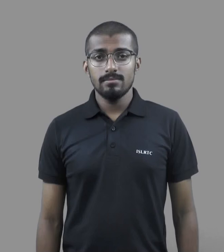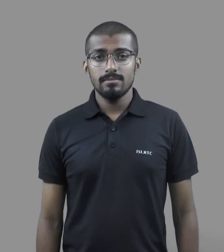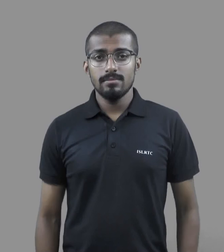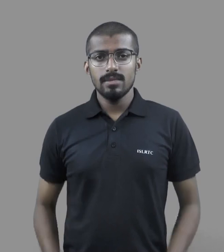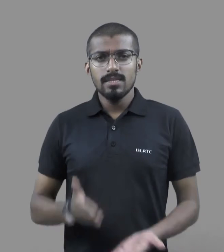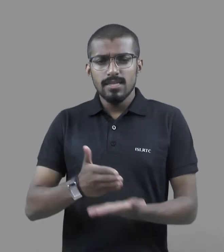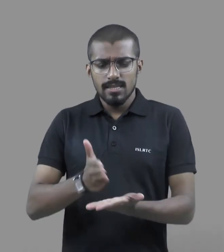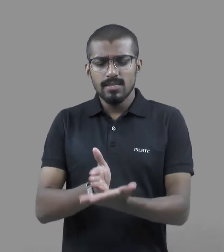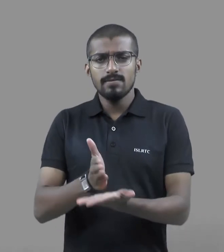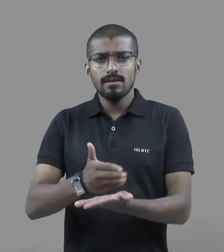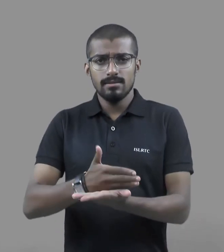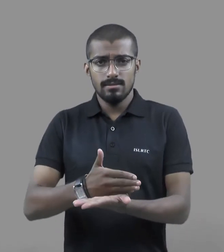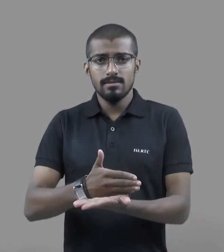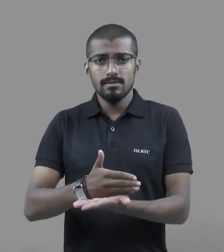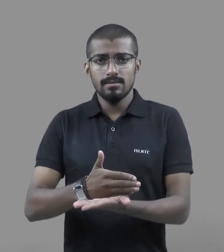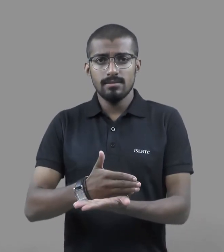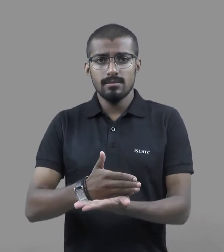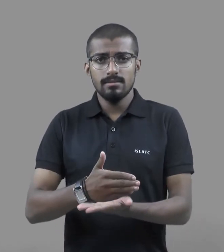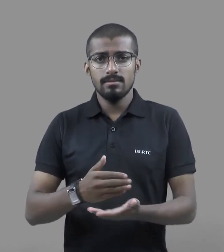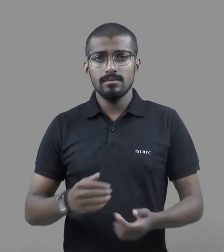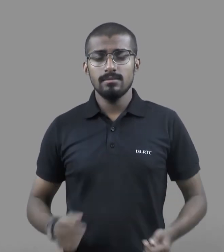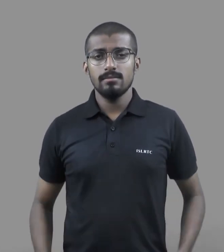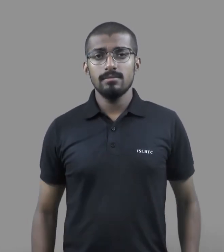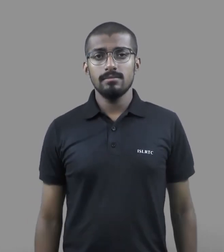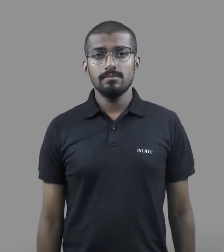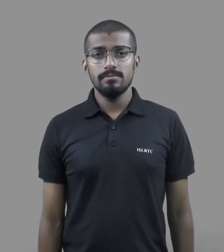Divide